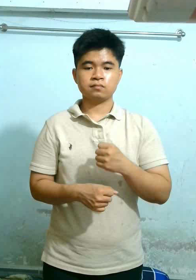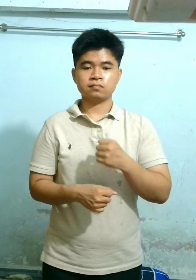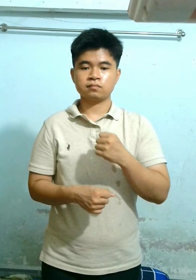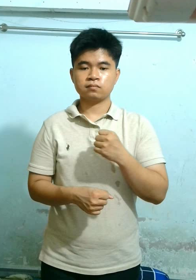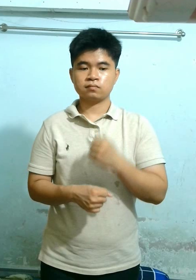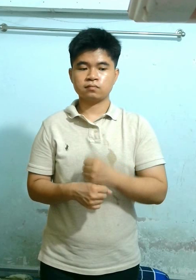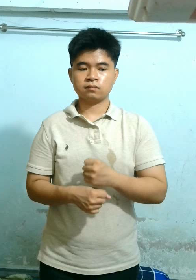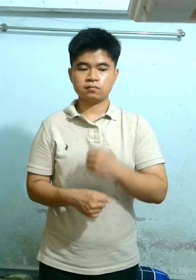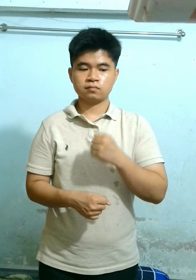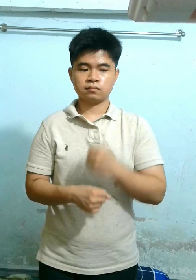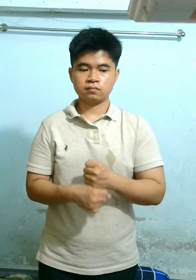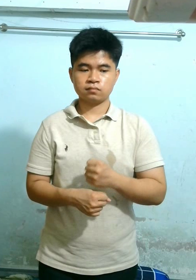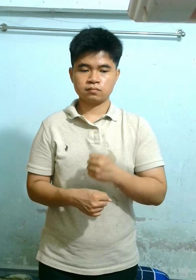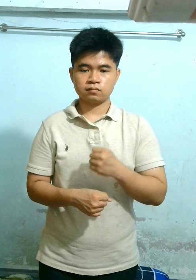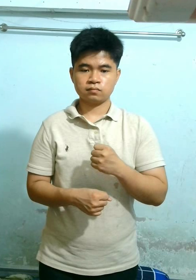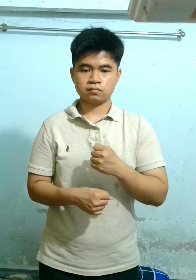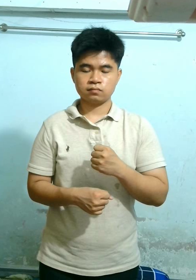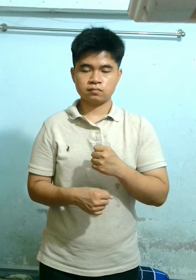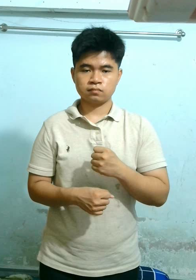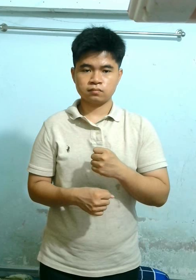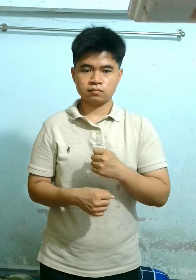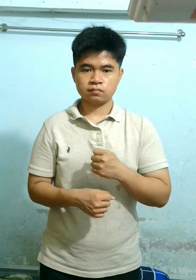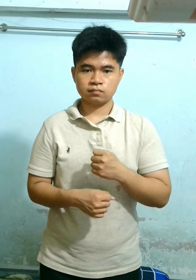cong viec